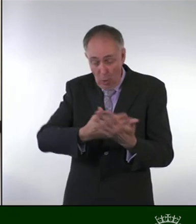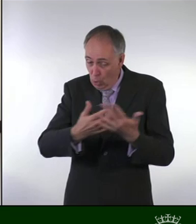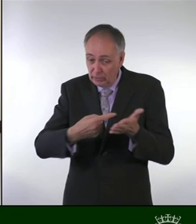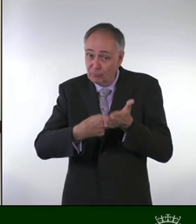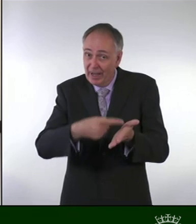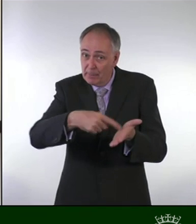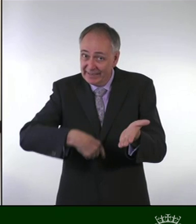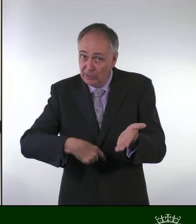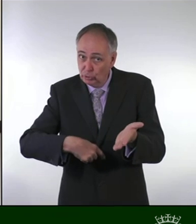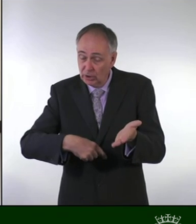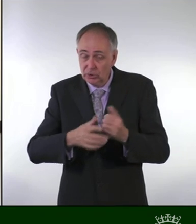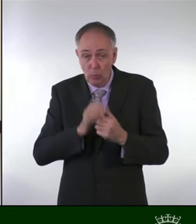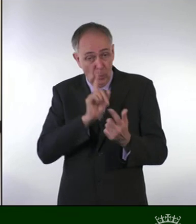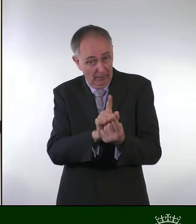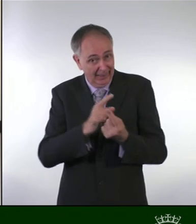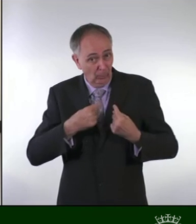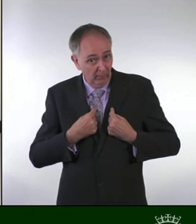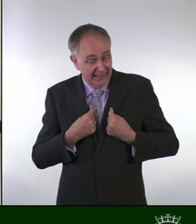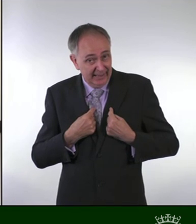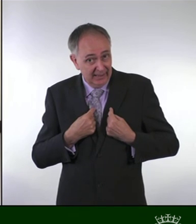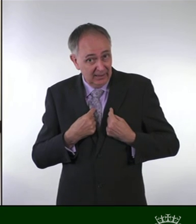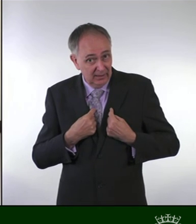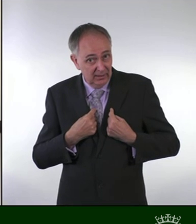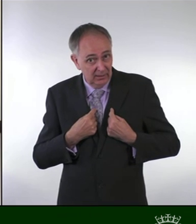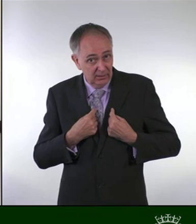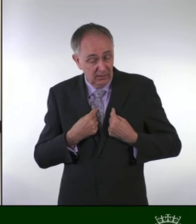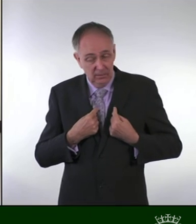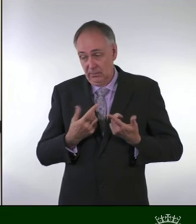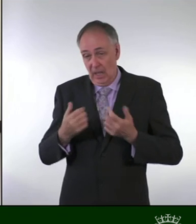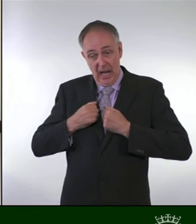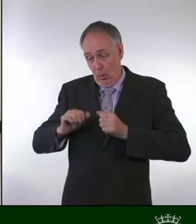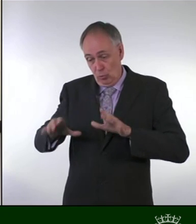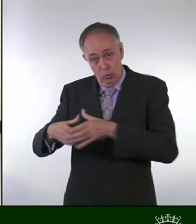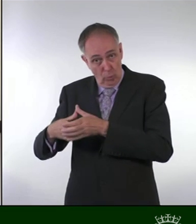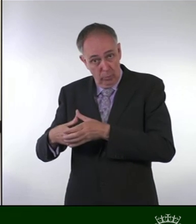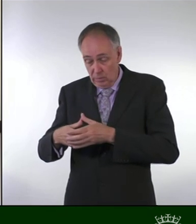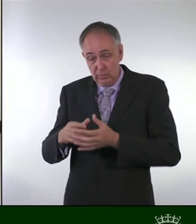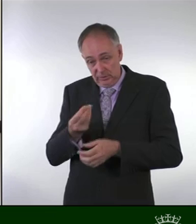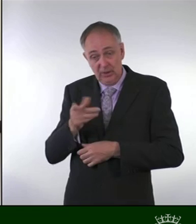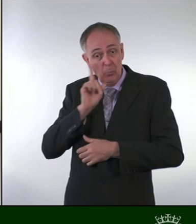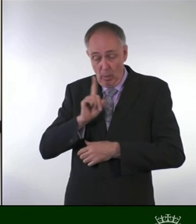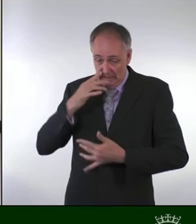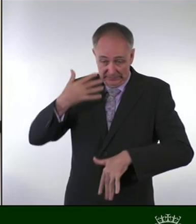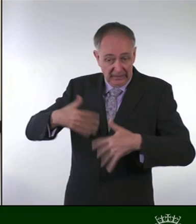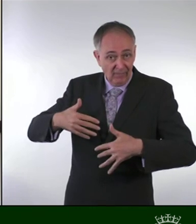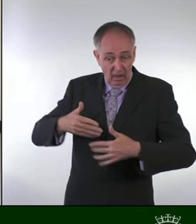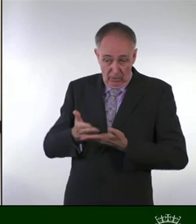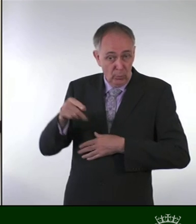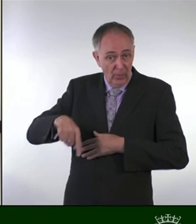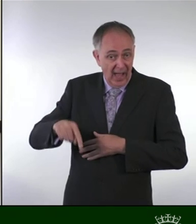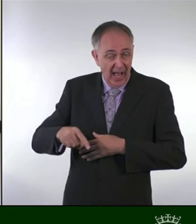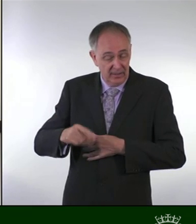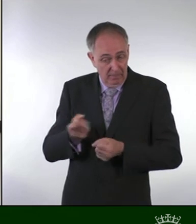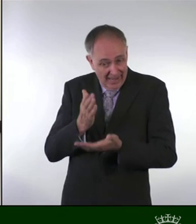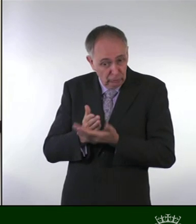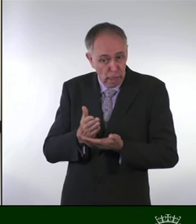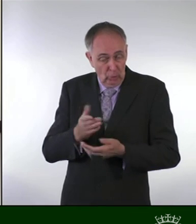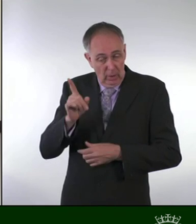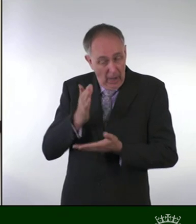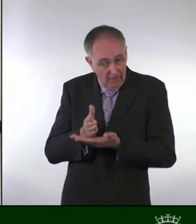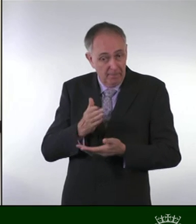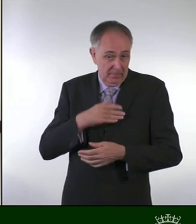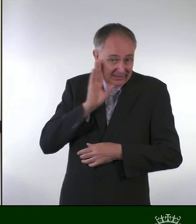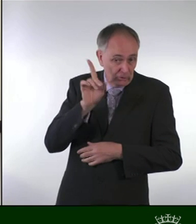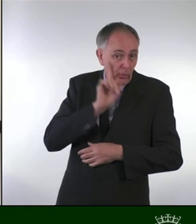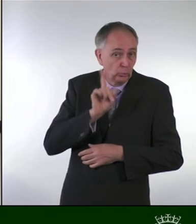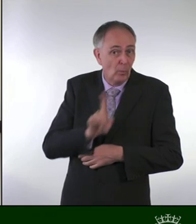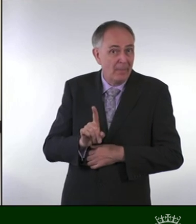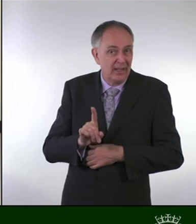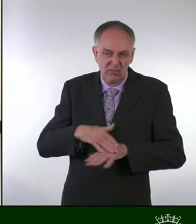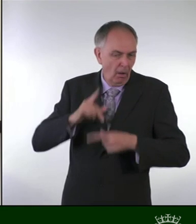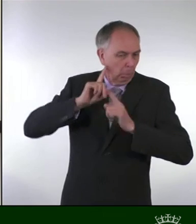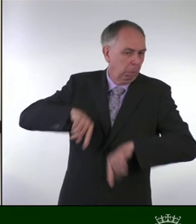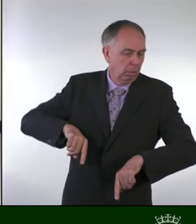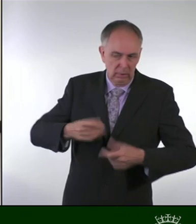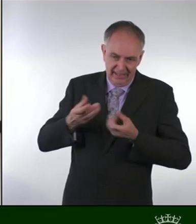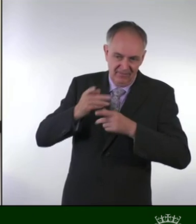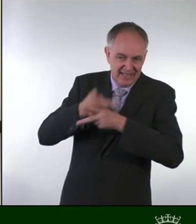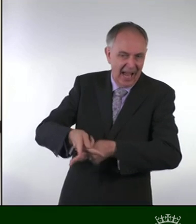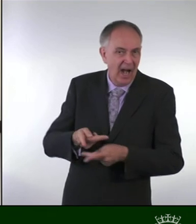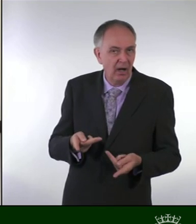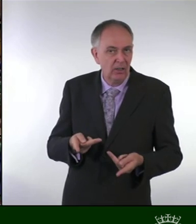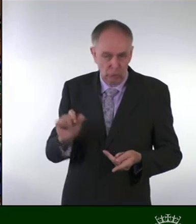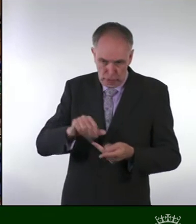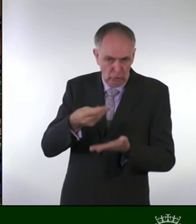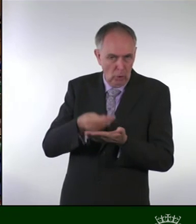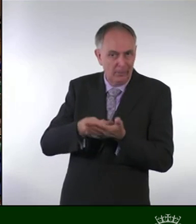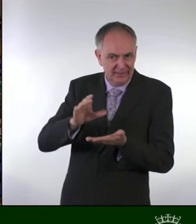Will he meet me, Primodos campaigner Marie Lyon and my constituent Wilma Ord, who suffered as a result of Primodos, to ensure that women are heard and not denied essential care, and that those affected get the recompense that they are rightfully due?